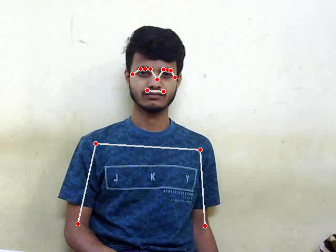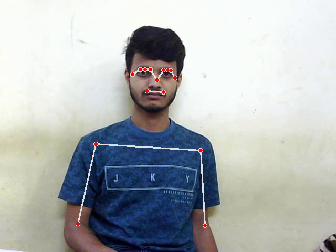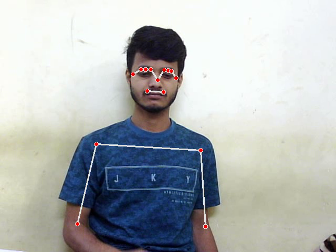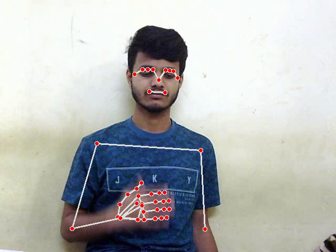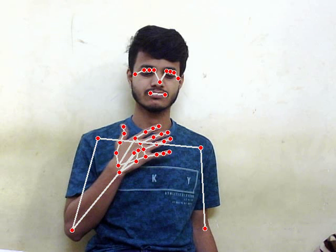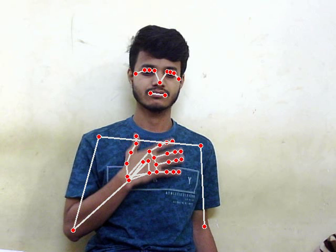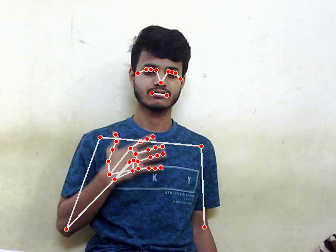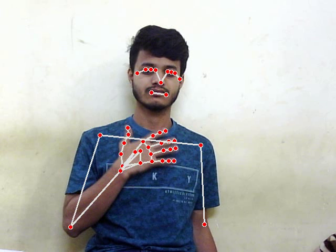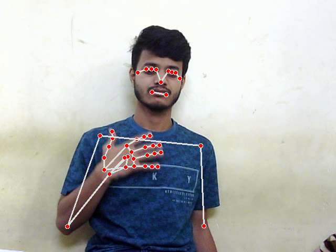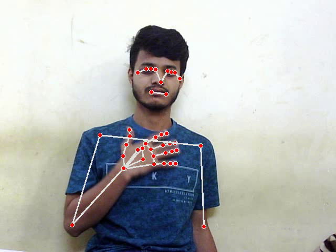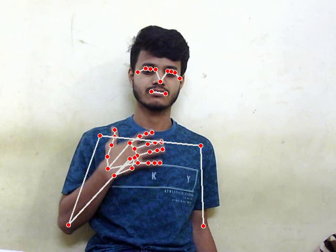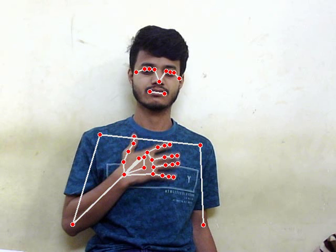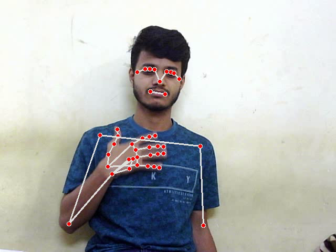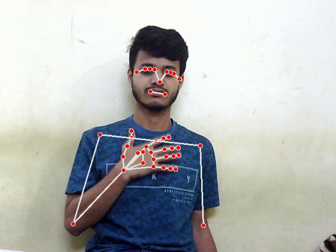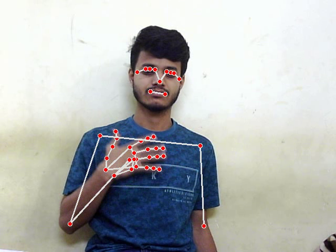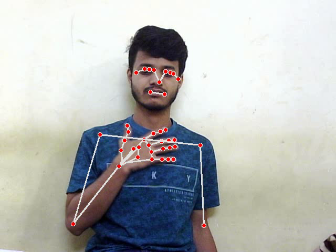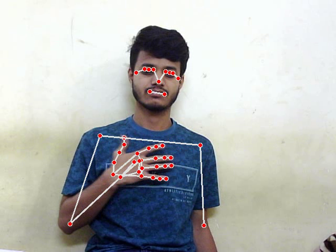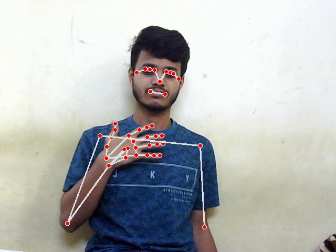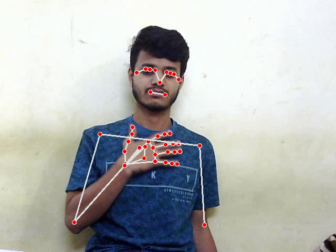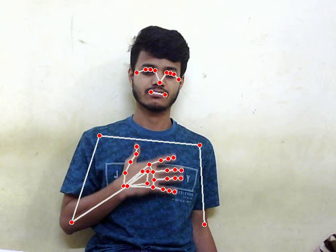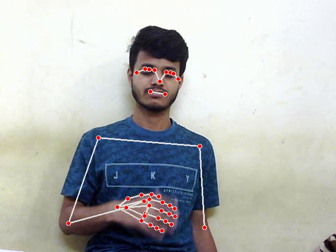please